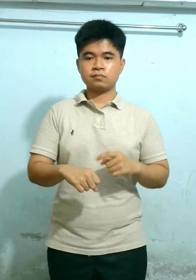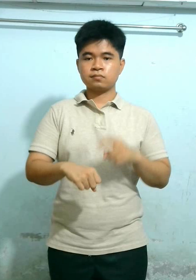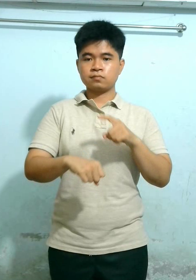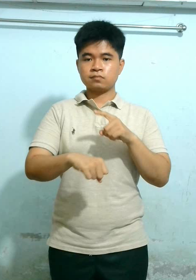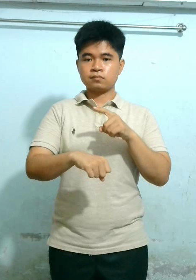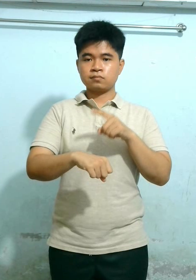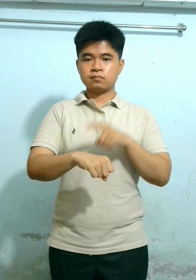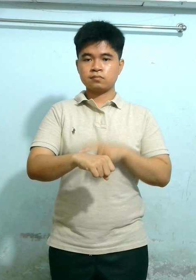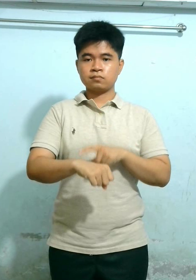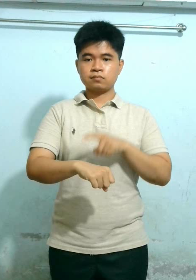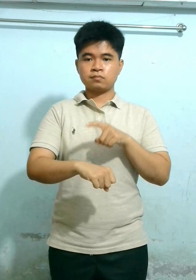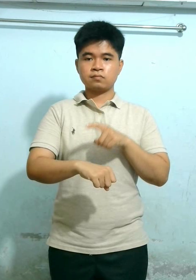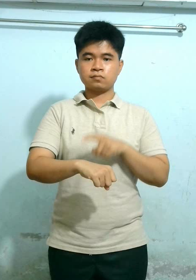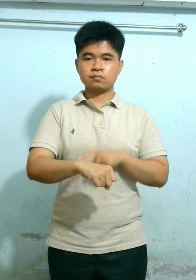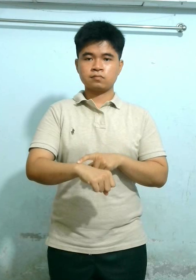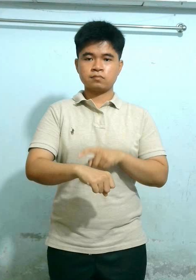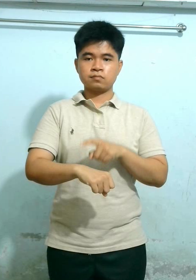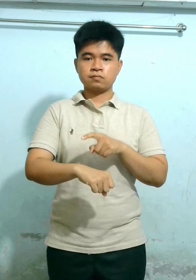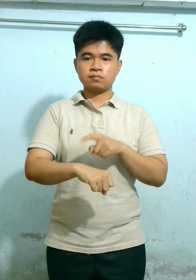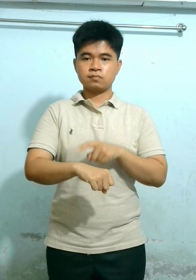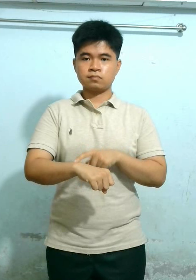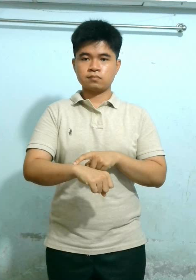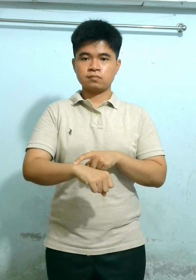gio